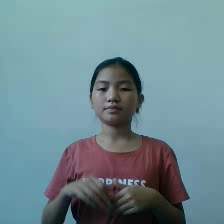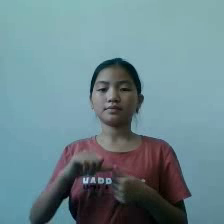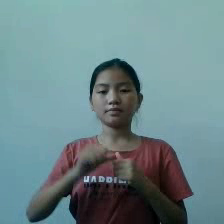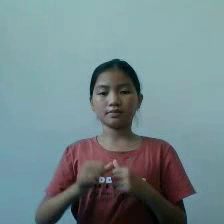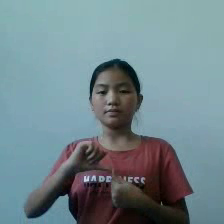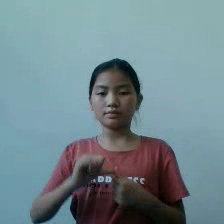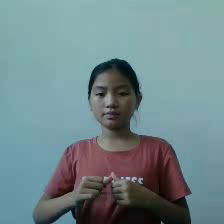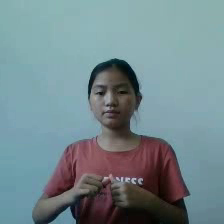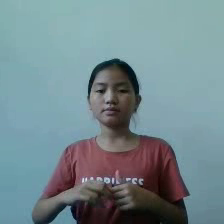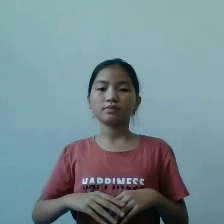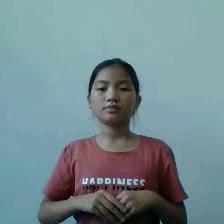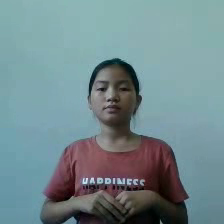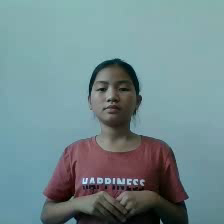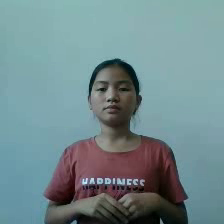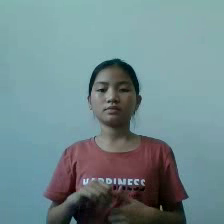Bạn thân